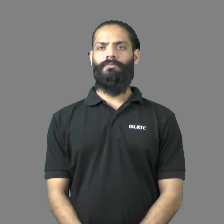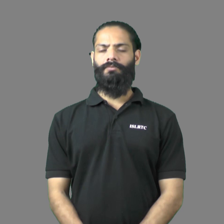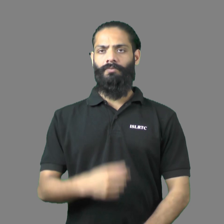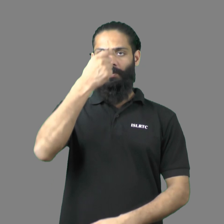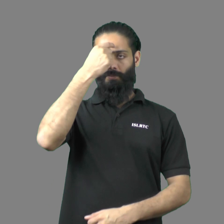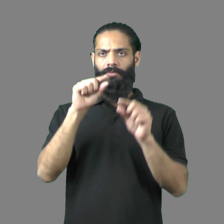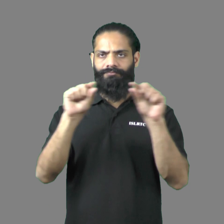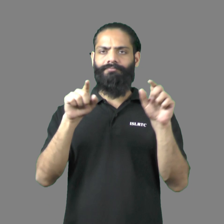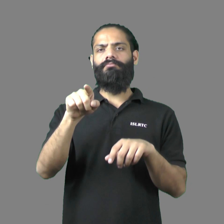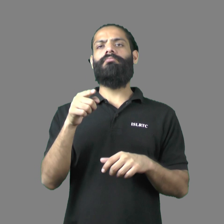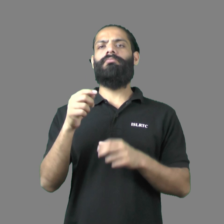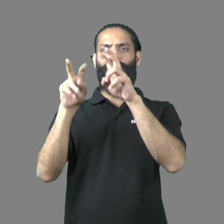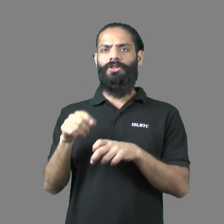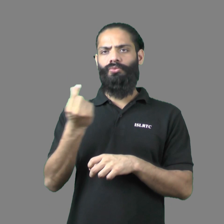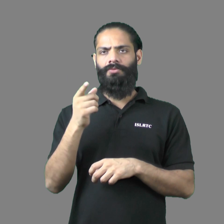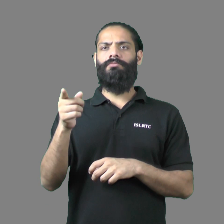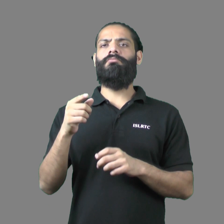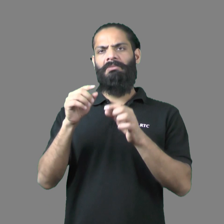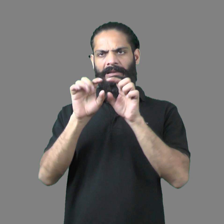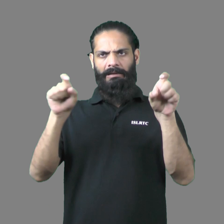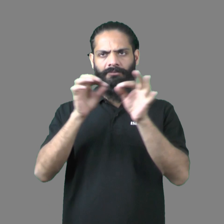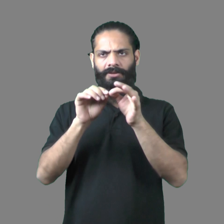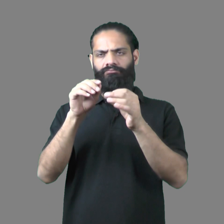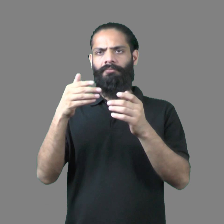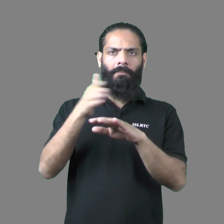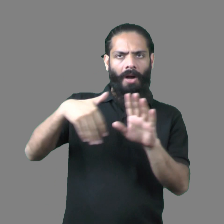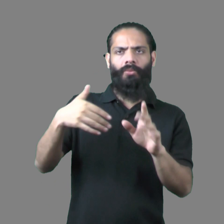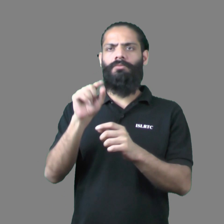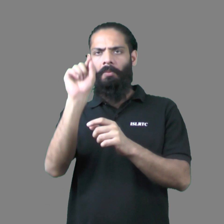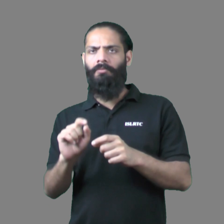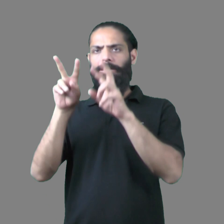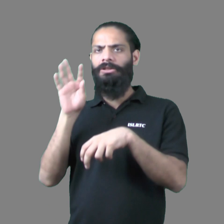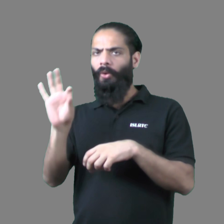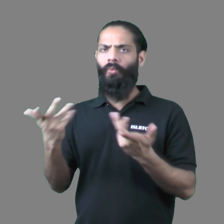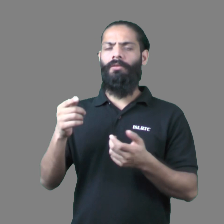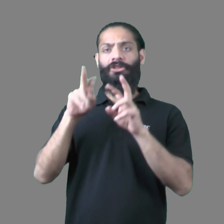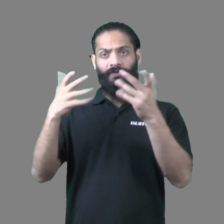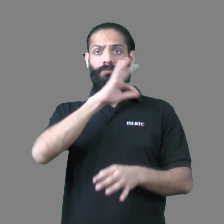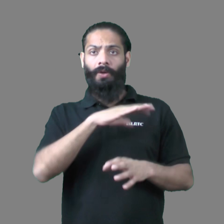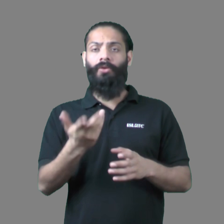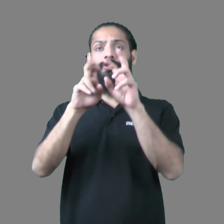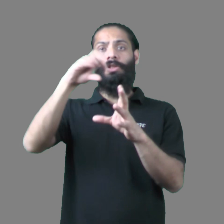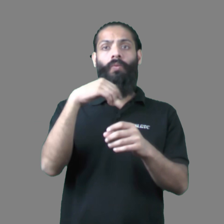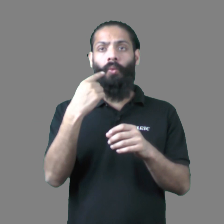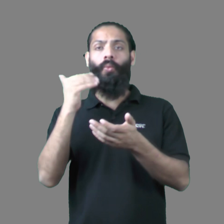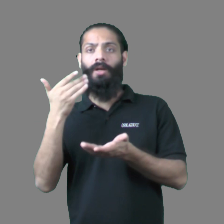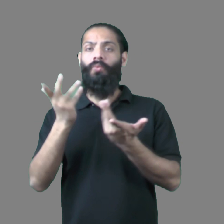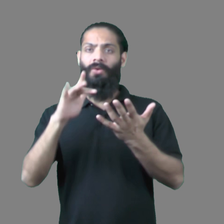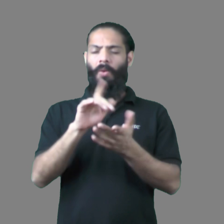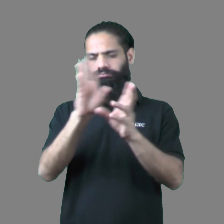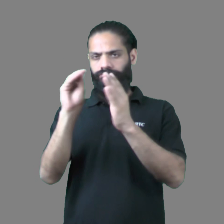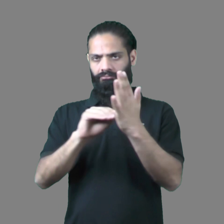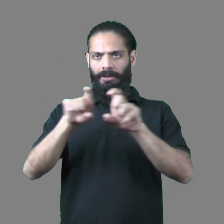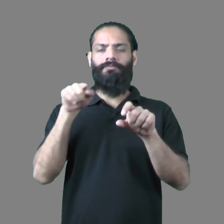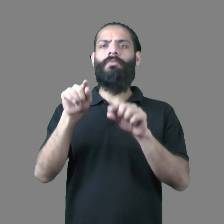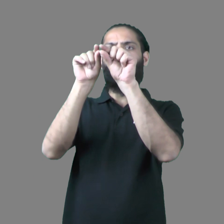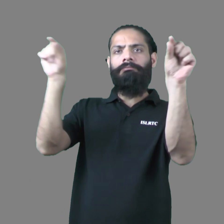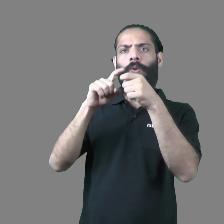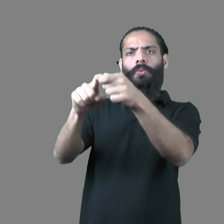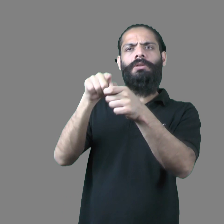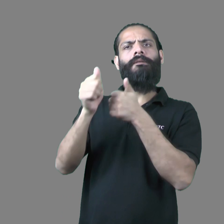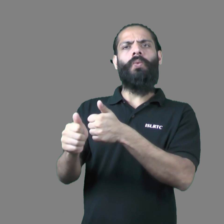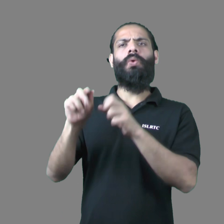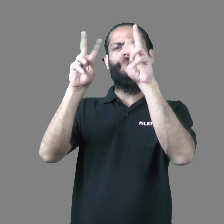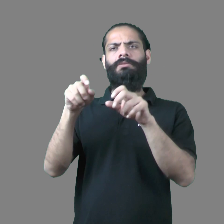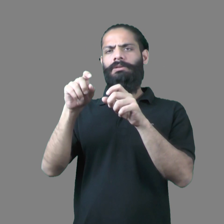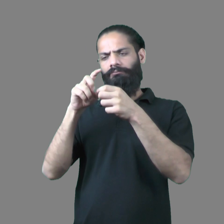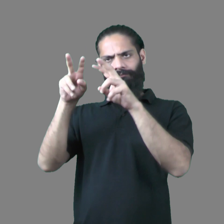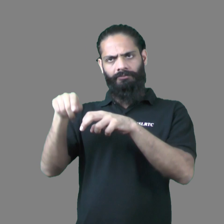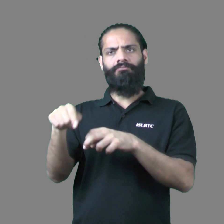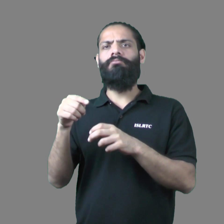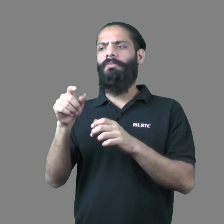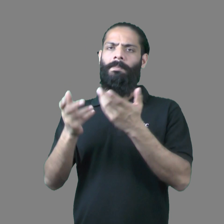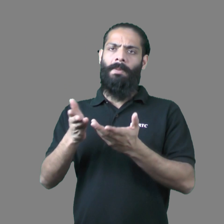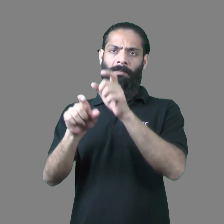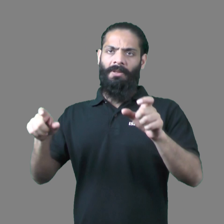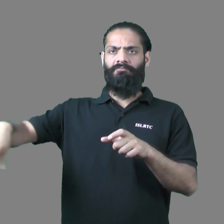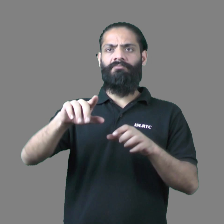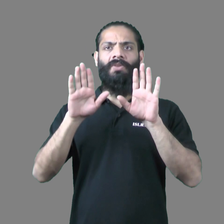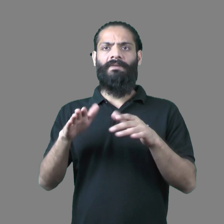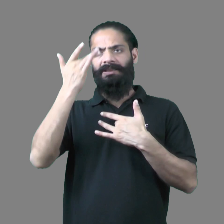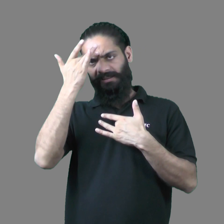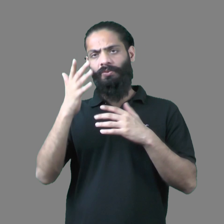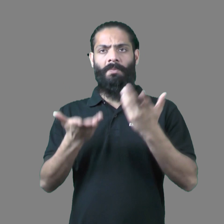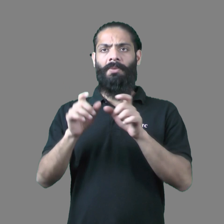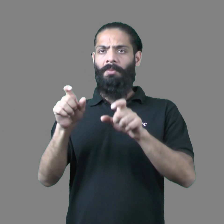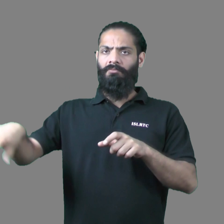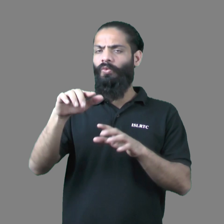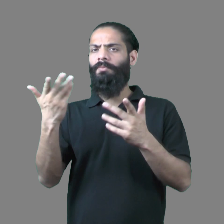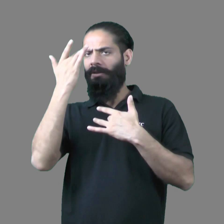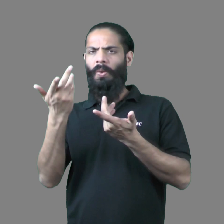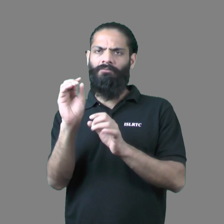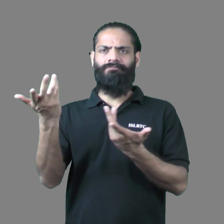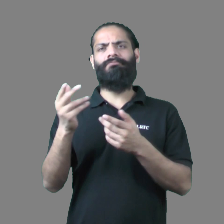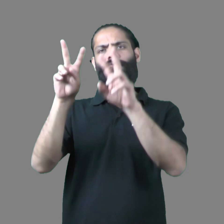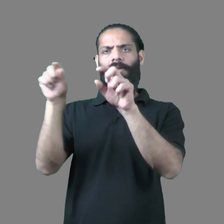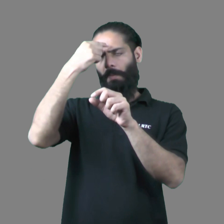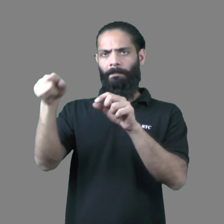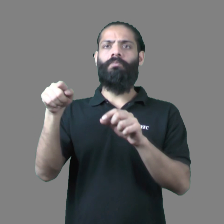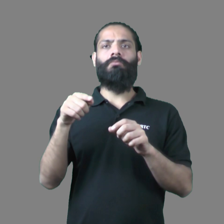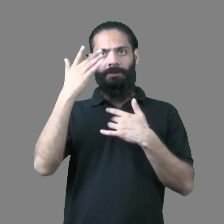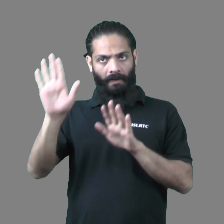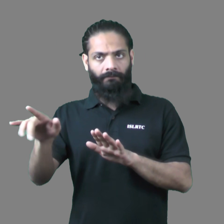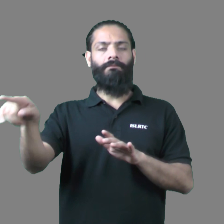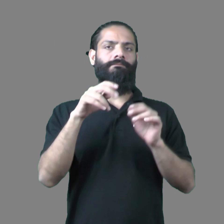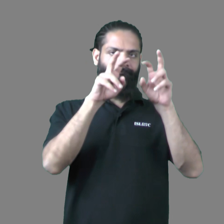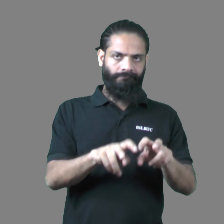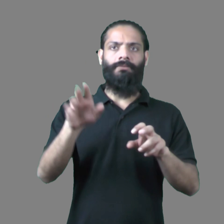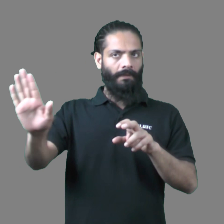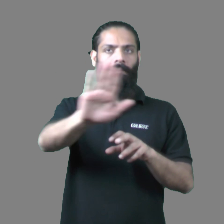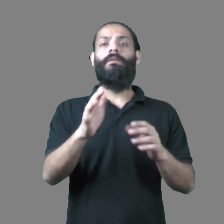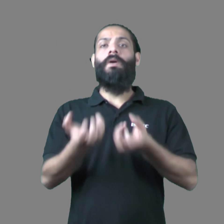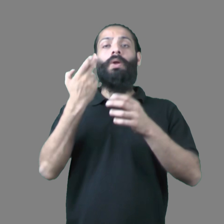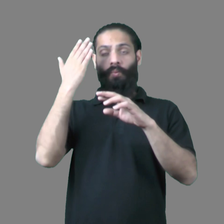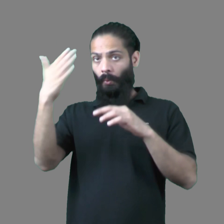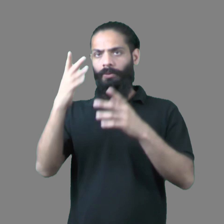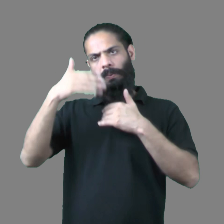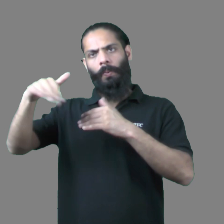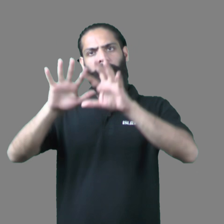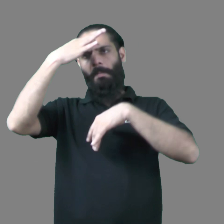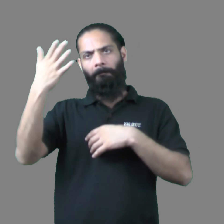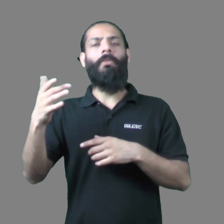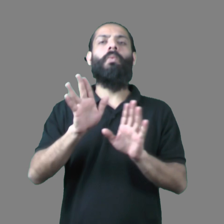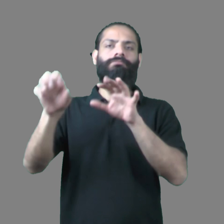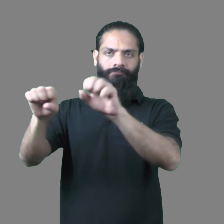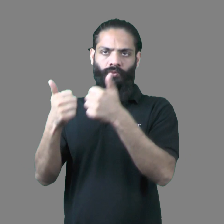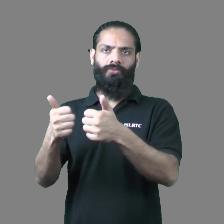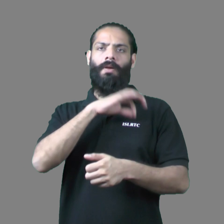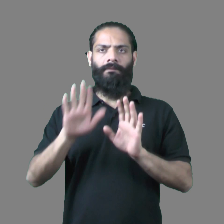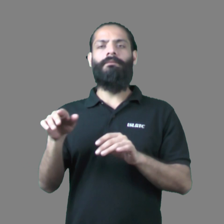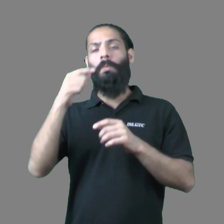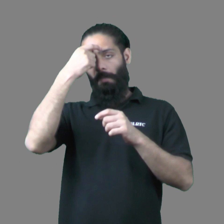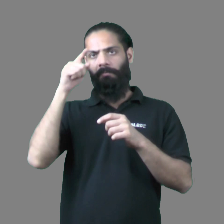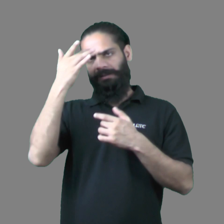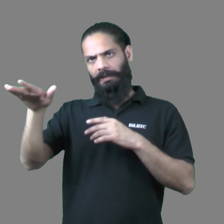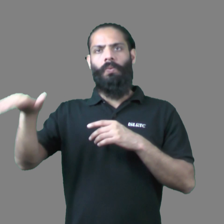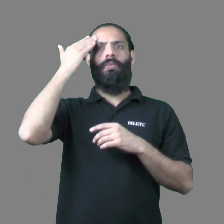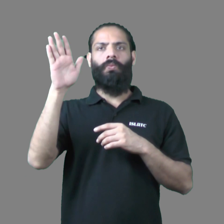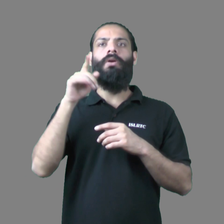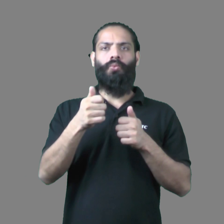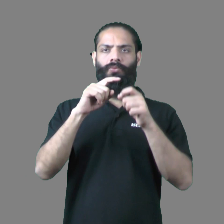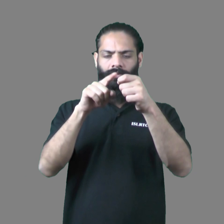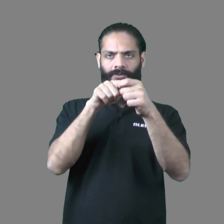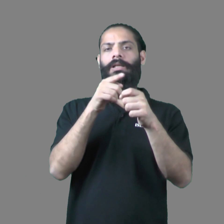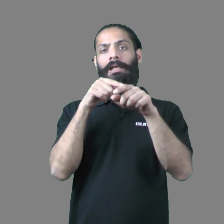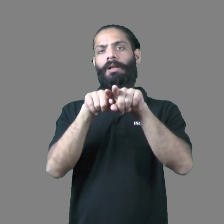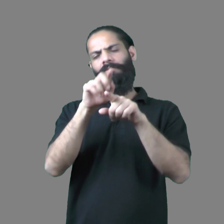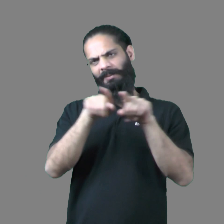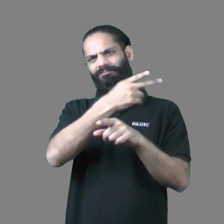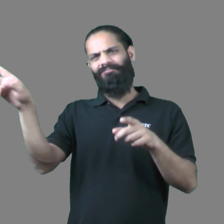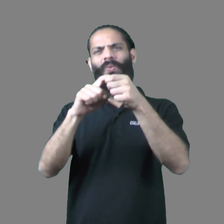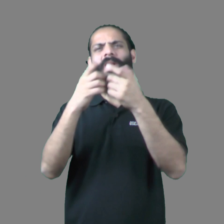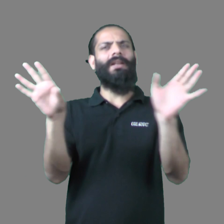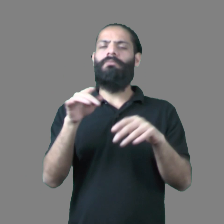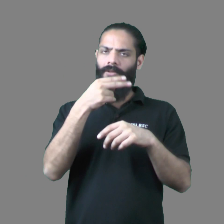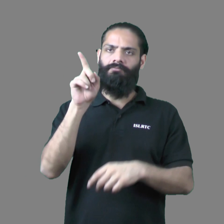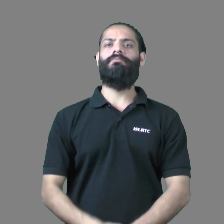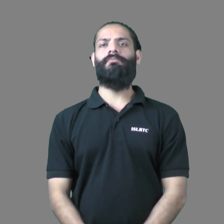Problem Statement